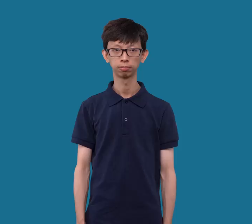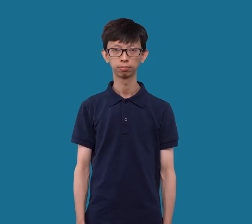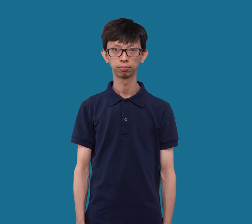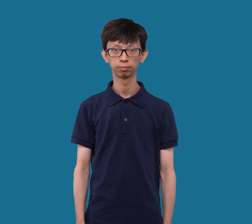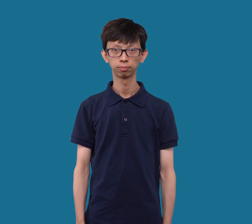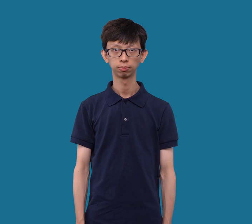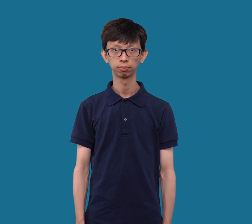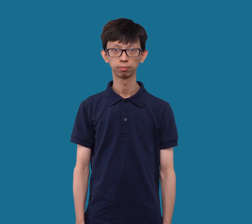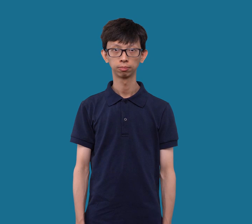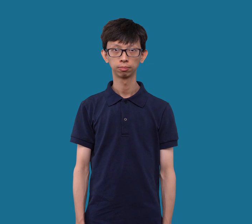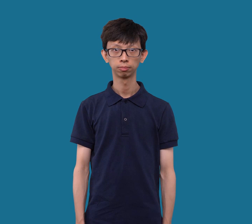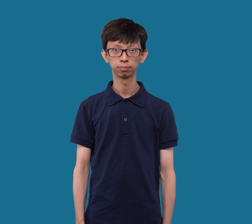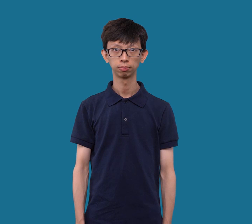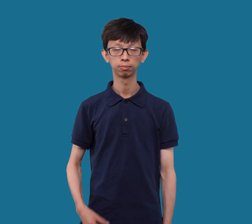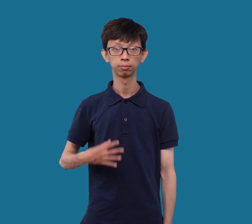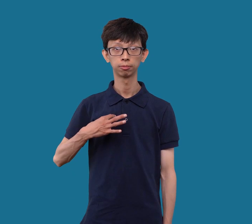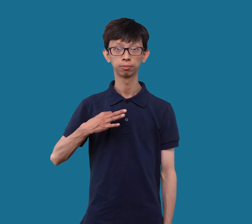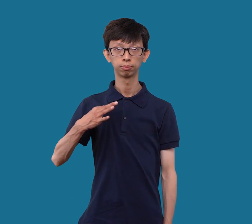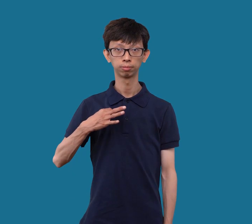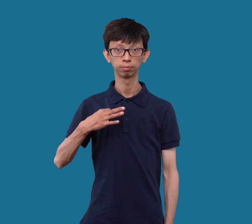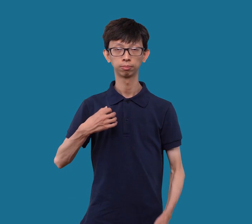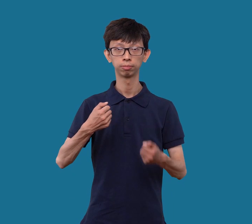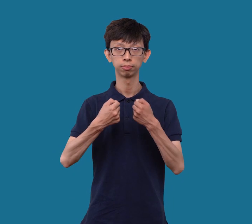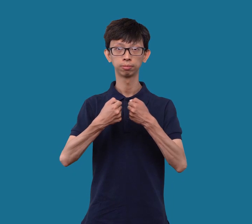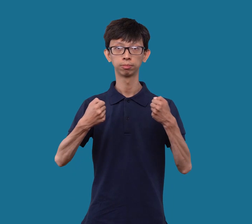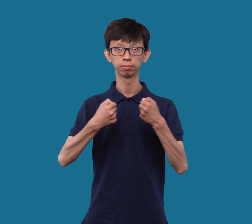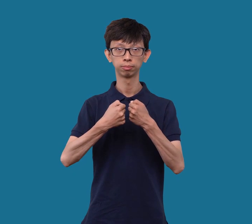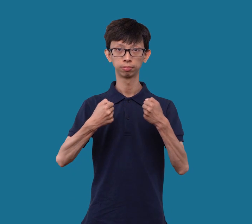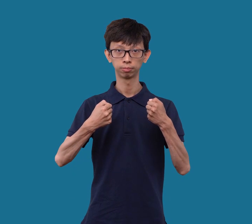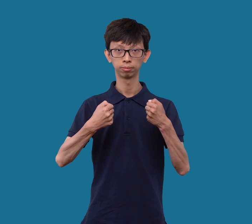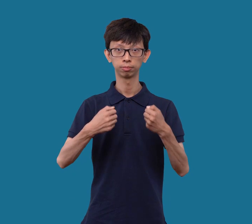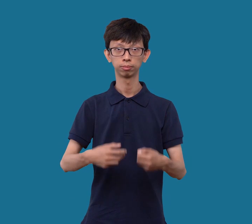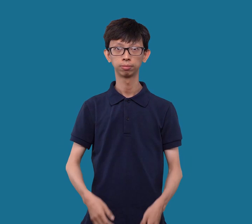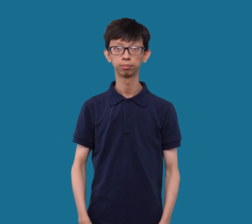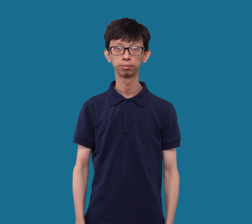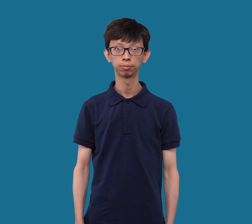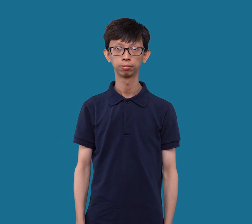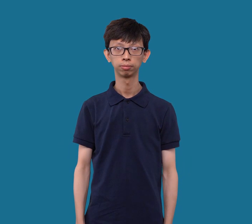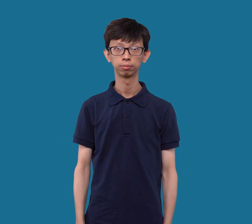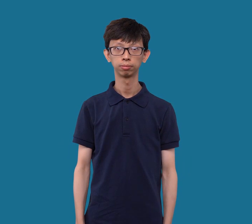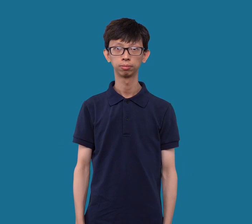áo phông